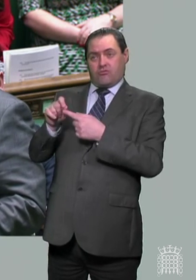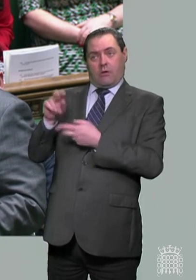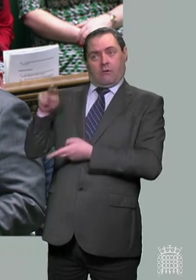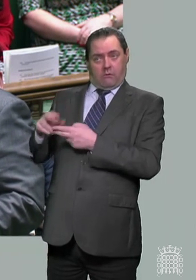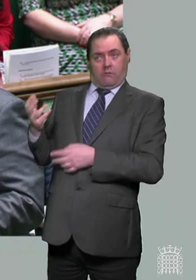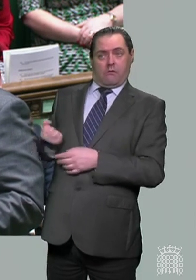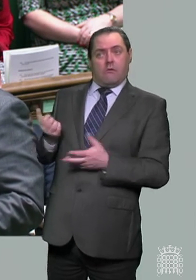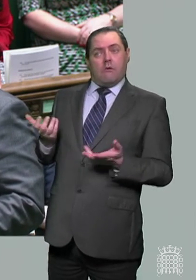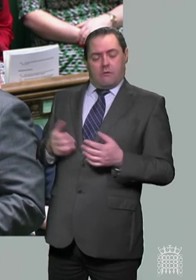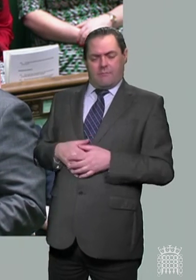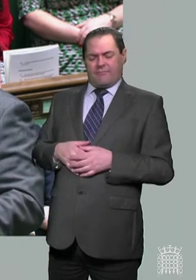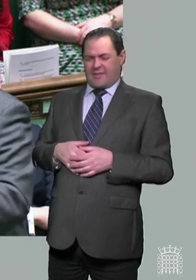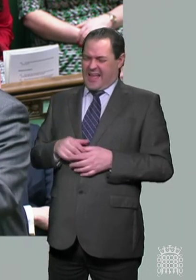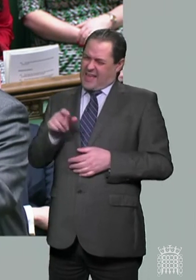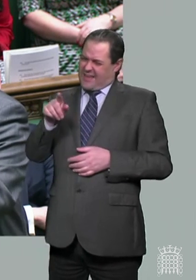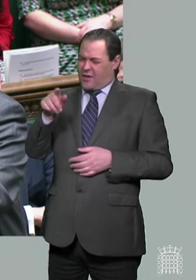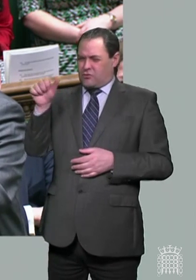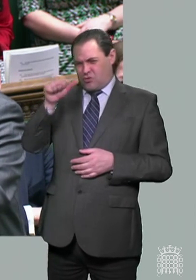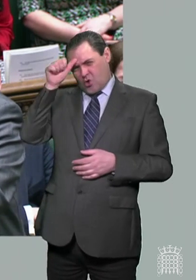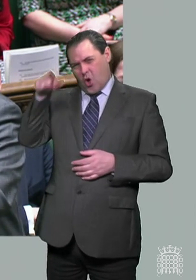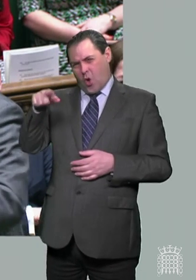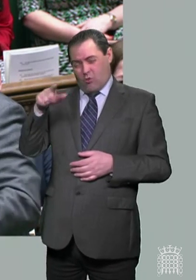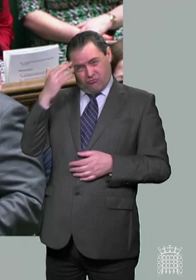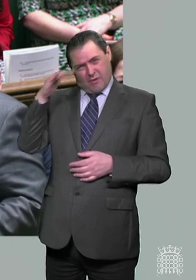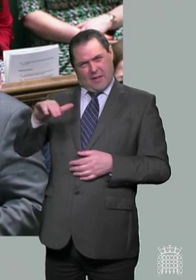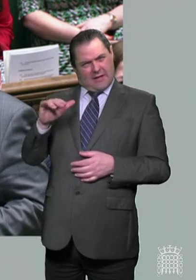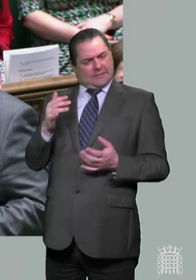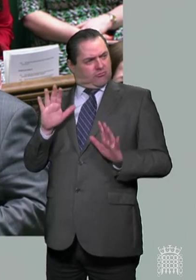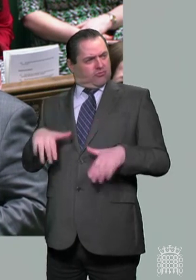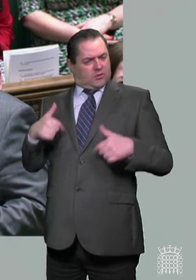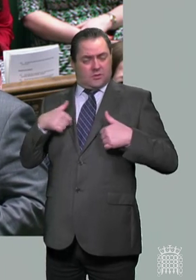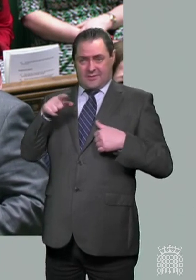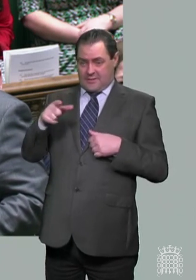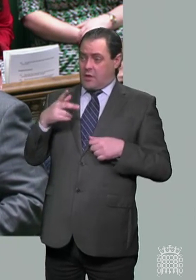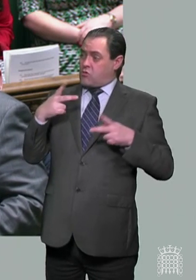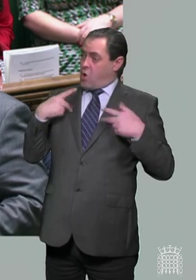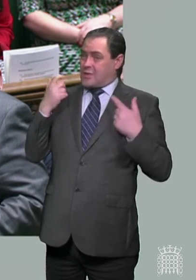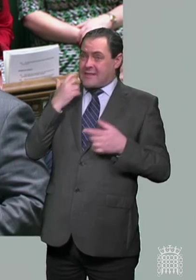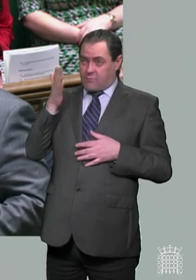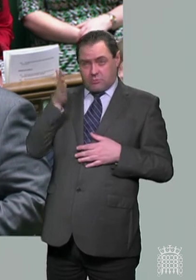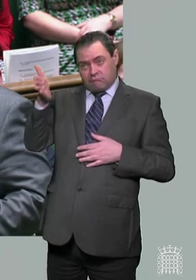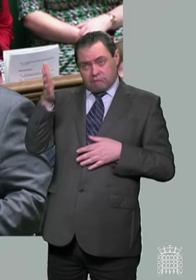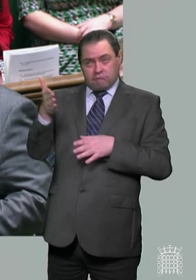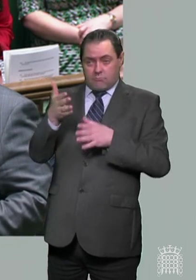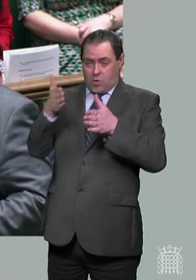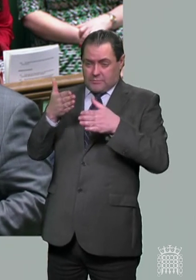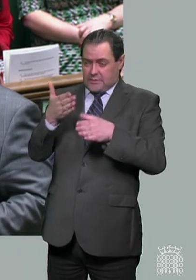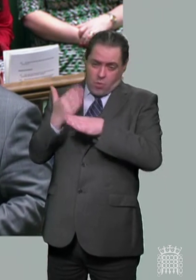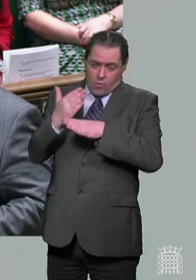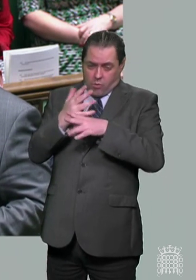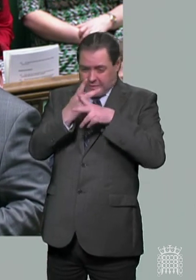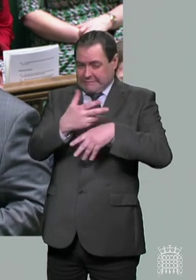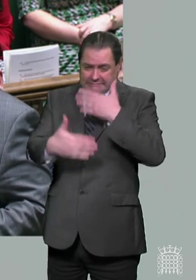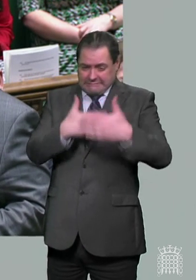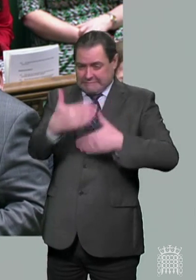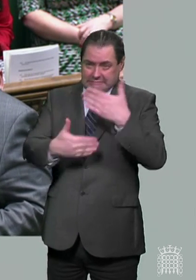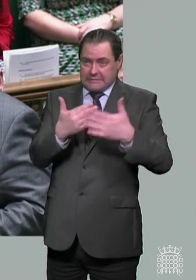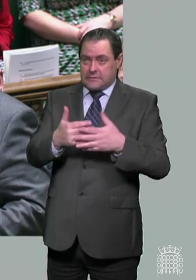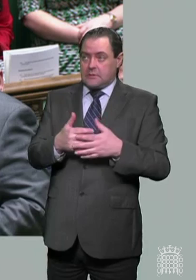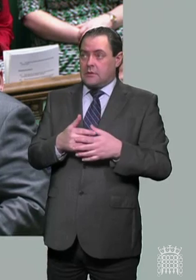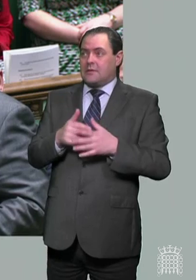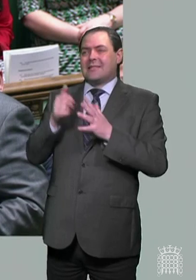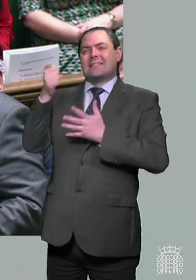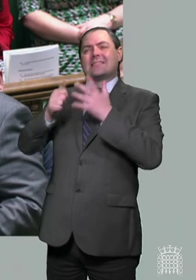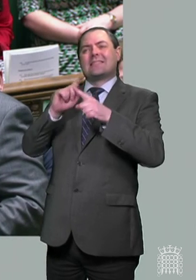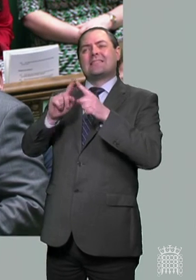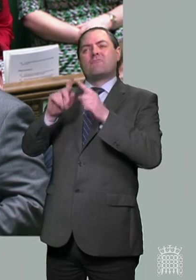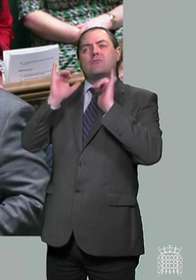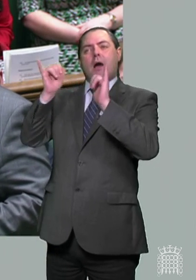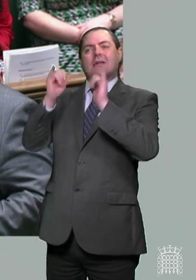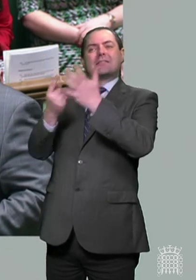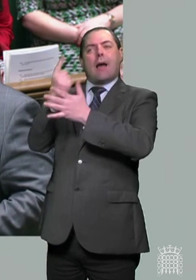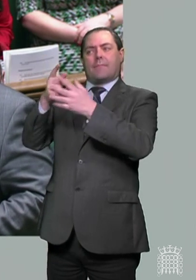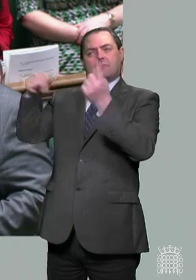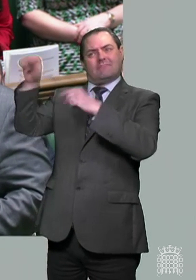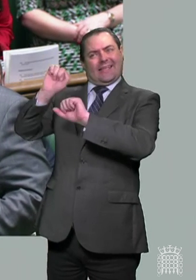I should not have to remind the Prime Minister that at the same time as those nurses were going into work every day to fight a pandemic, 16 different parties were happening in his Government.